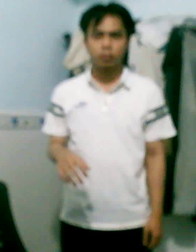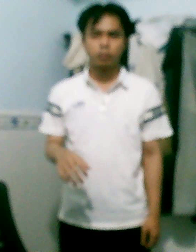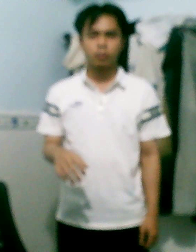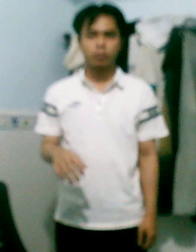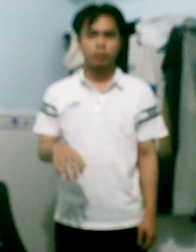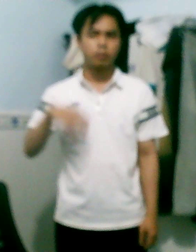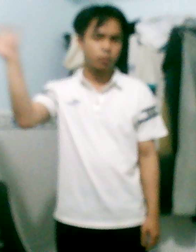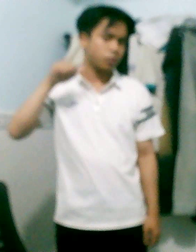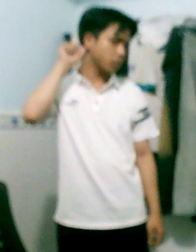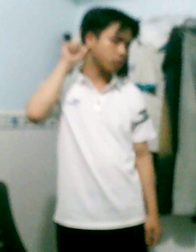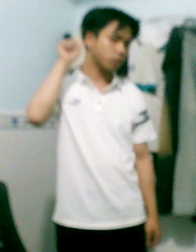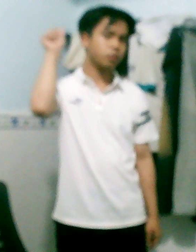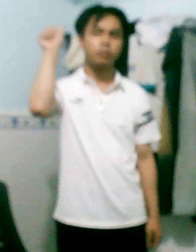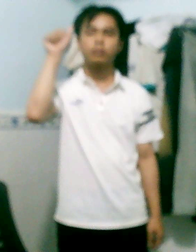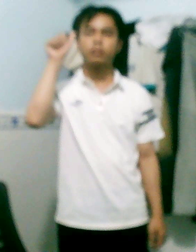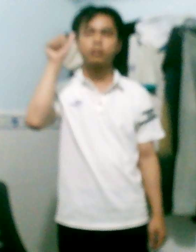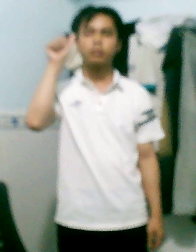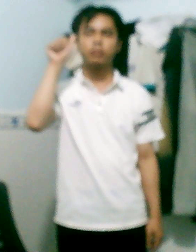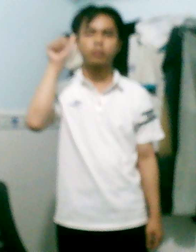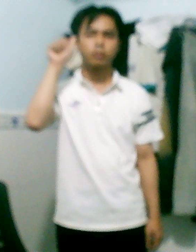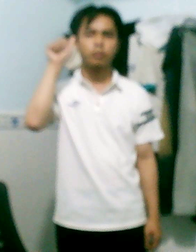thay co